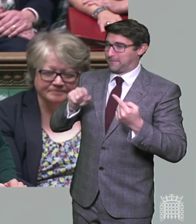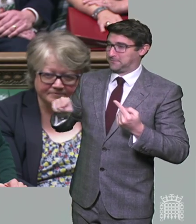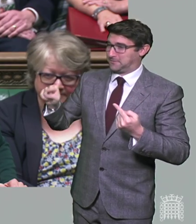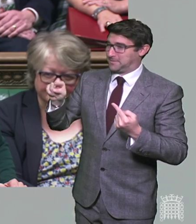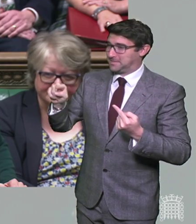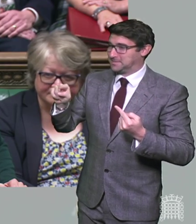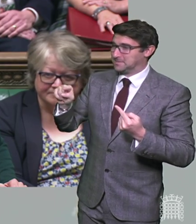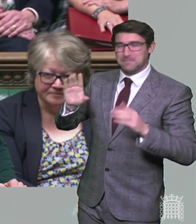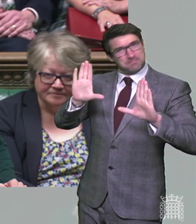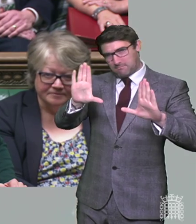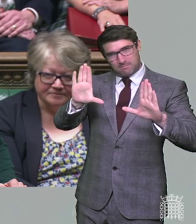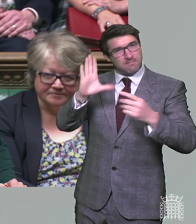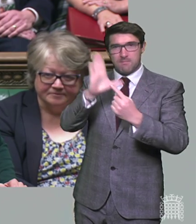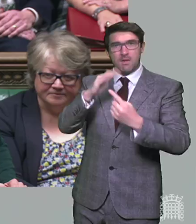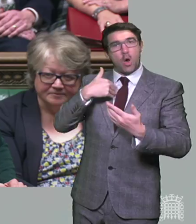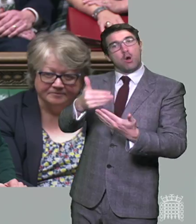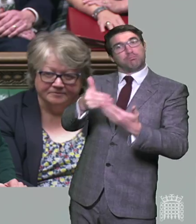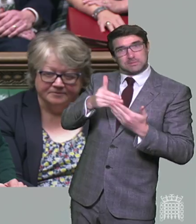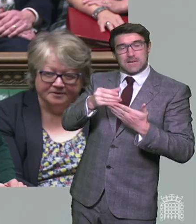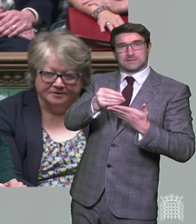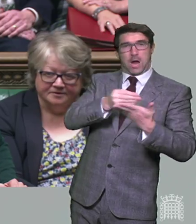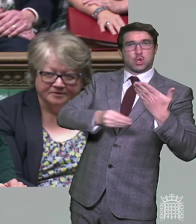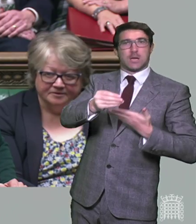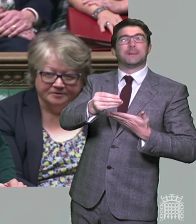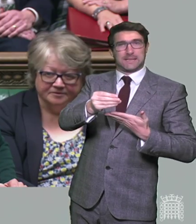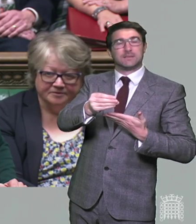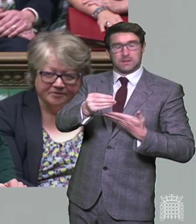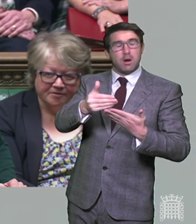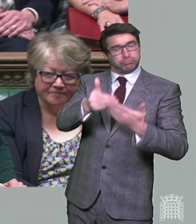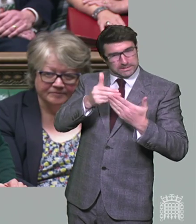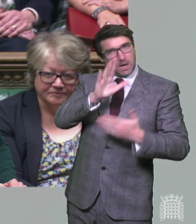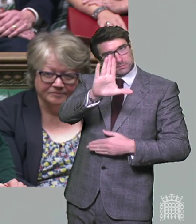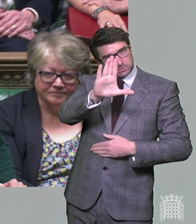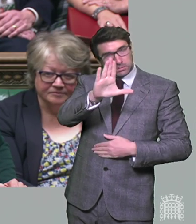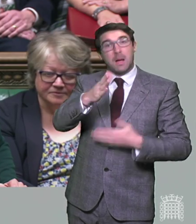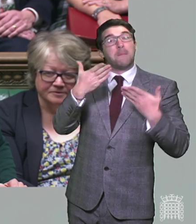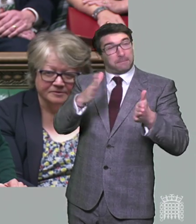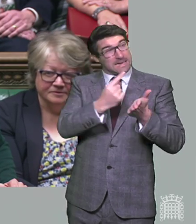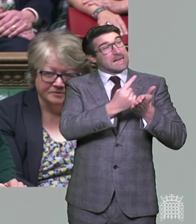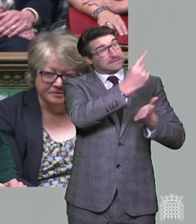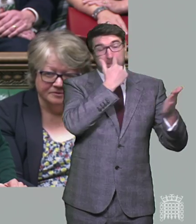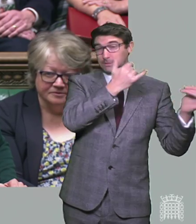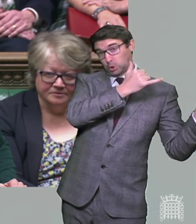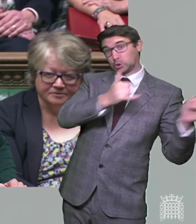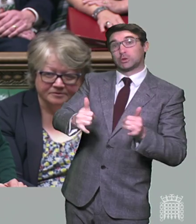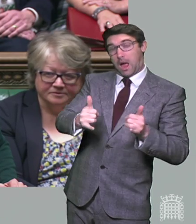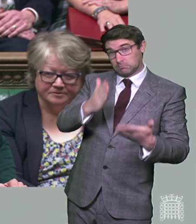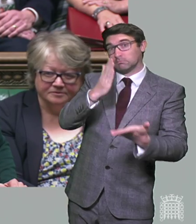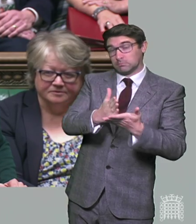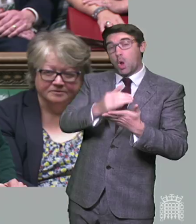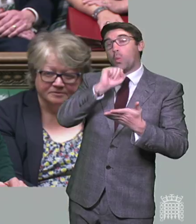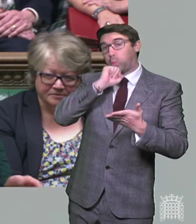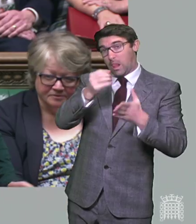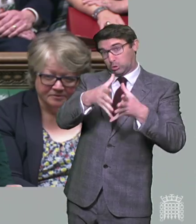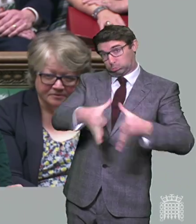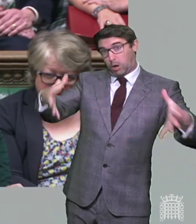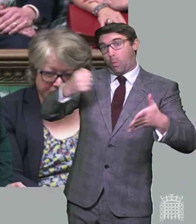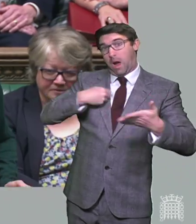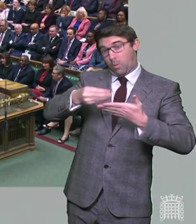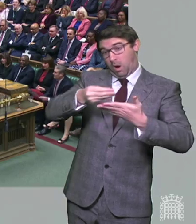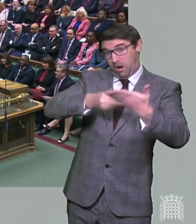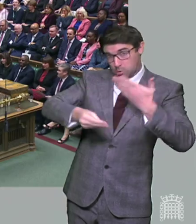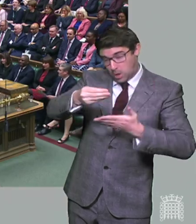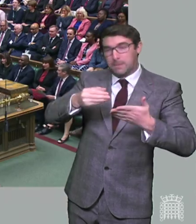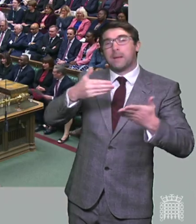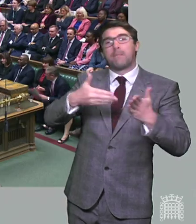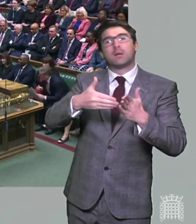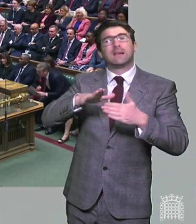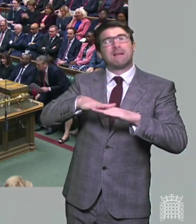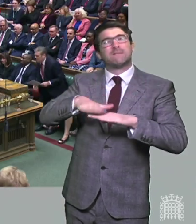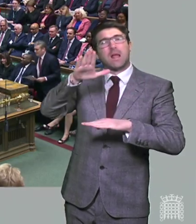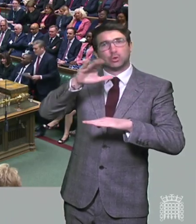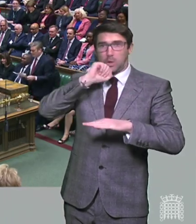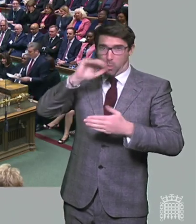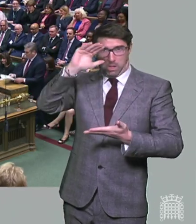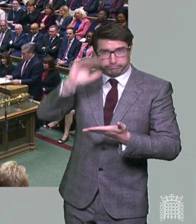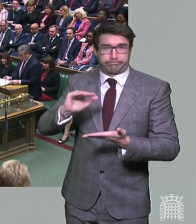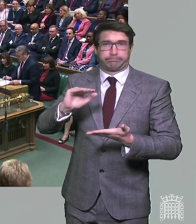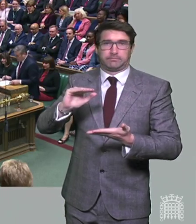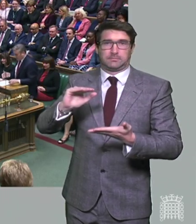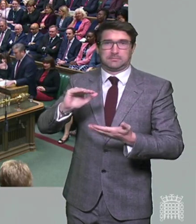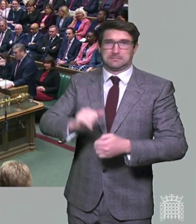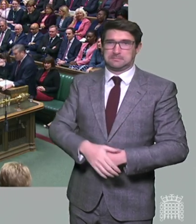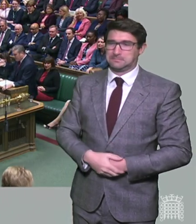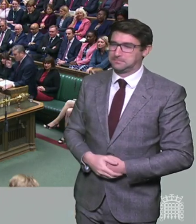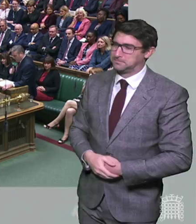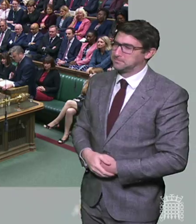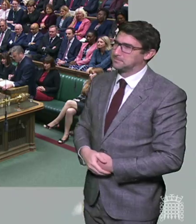As a result of our action—this has been independently corroborated—we will see higher growth and lower inflation.